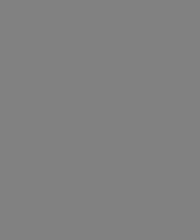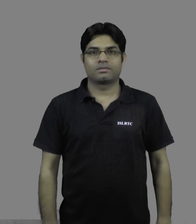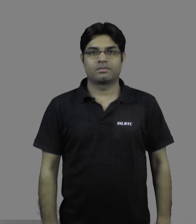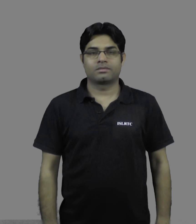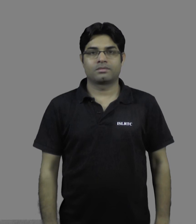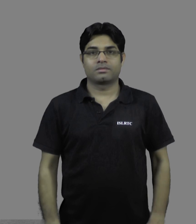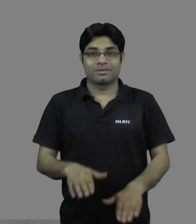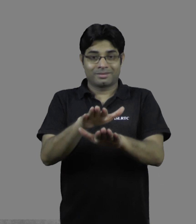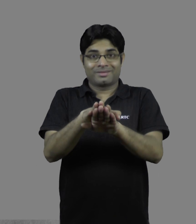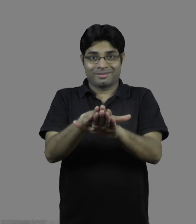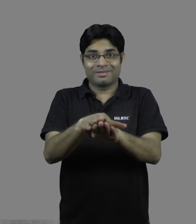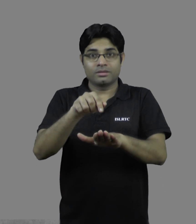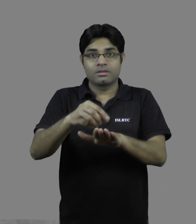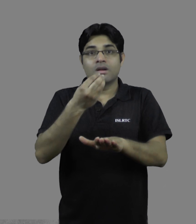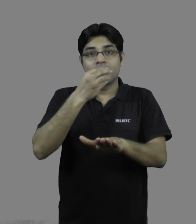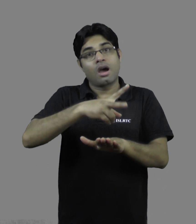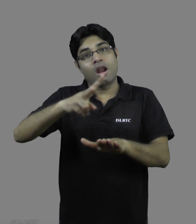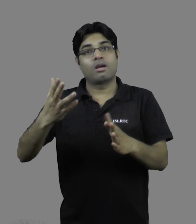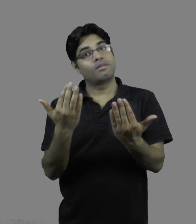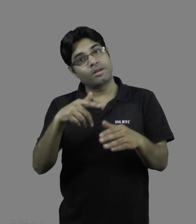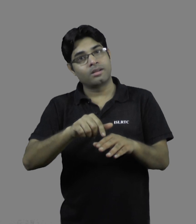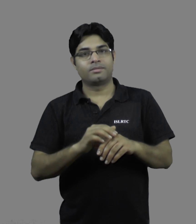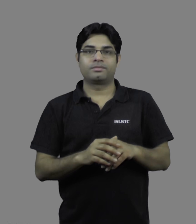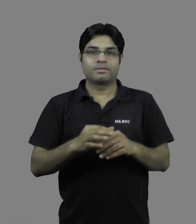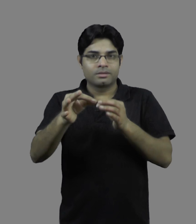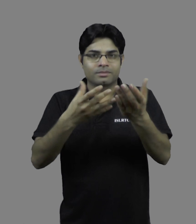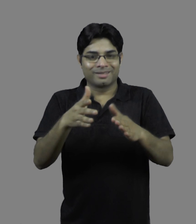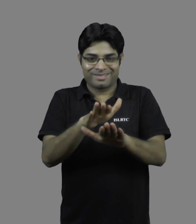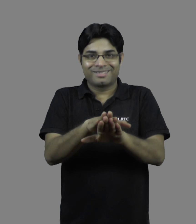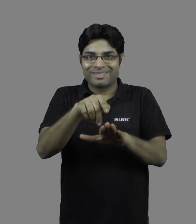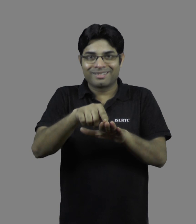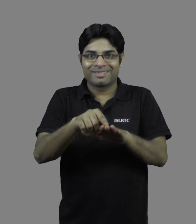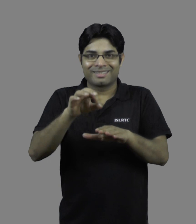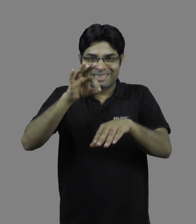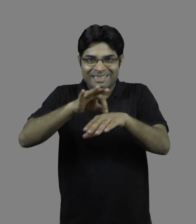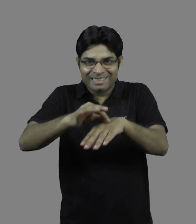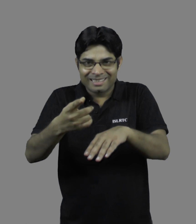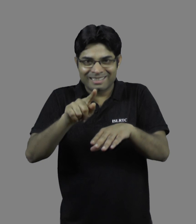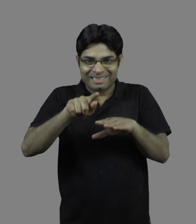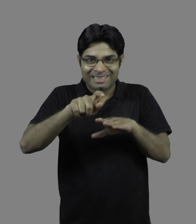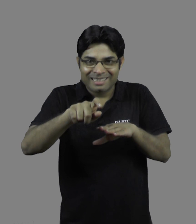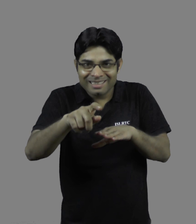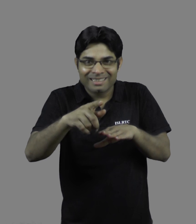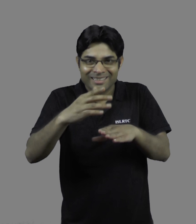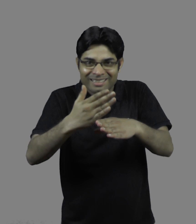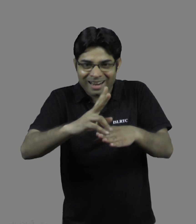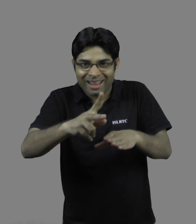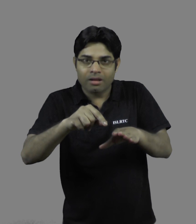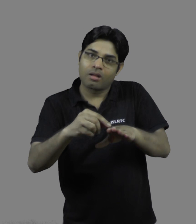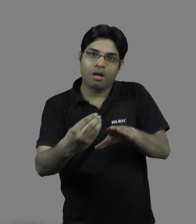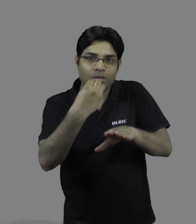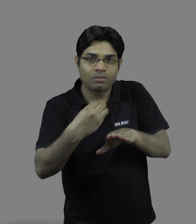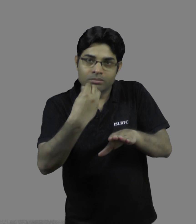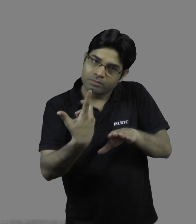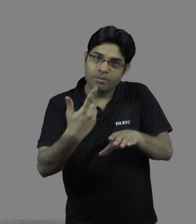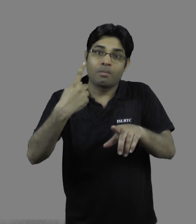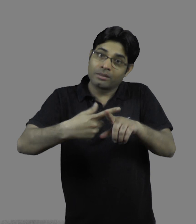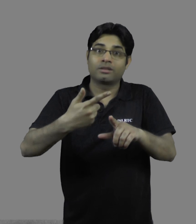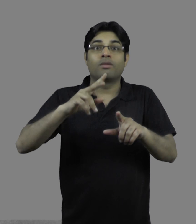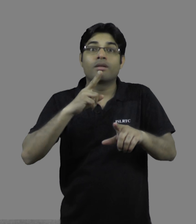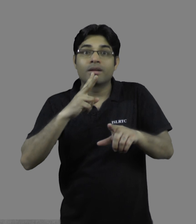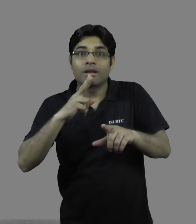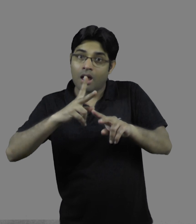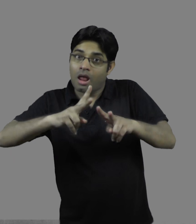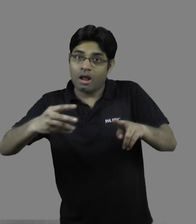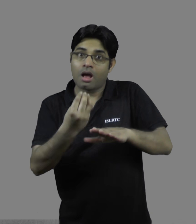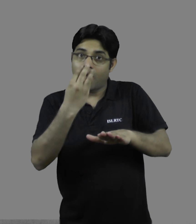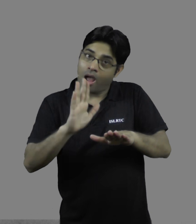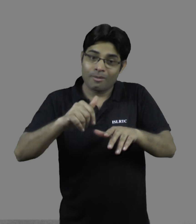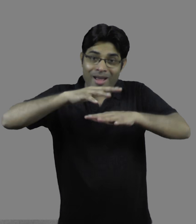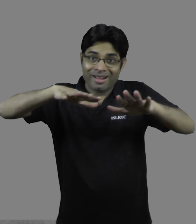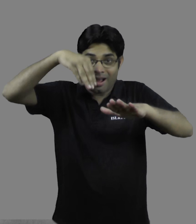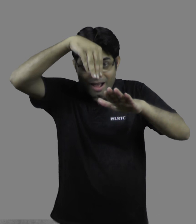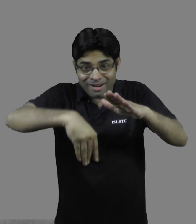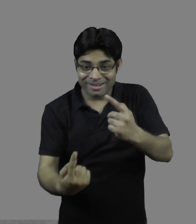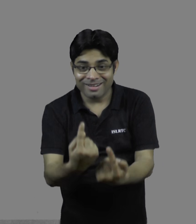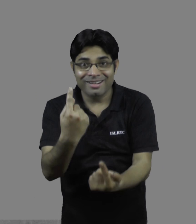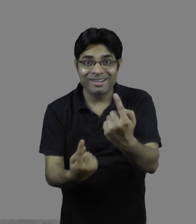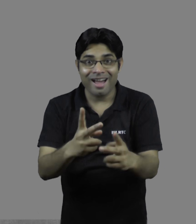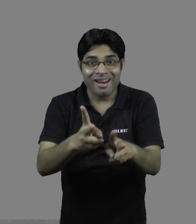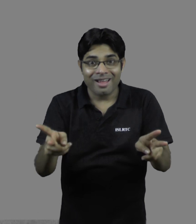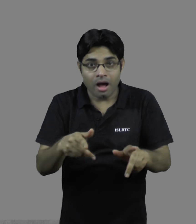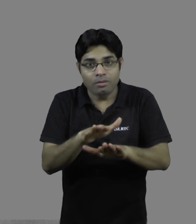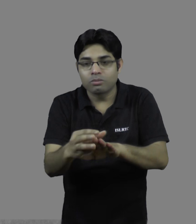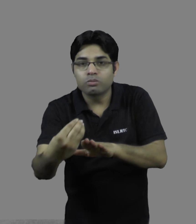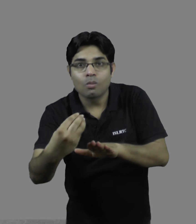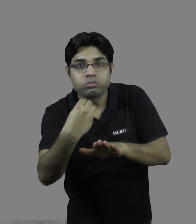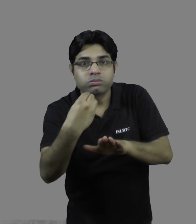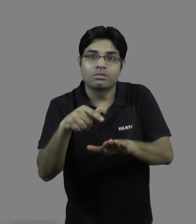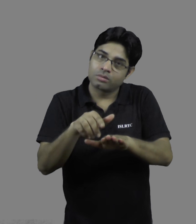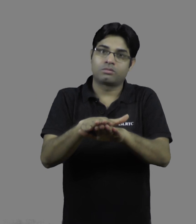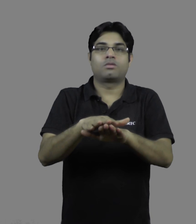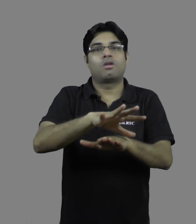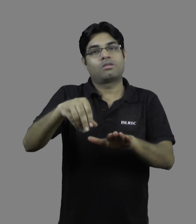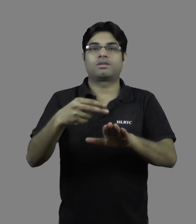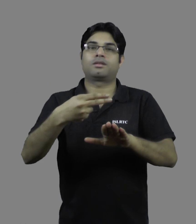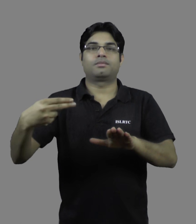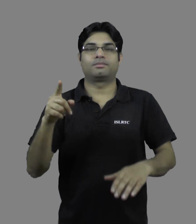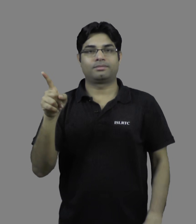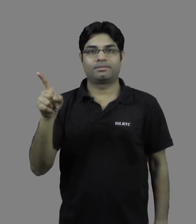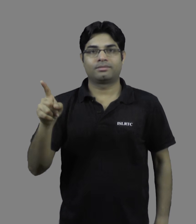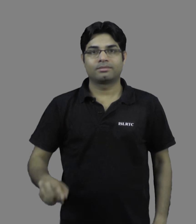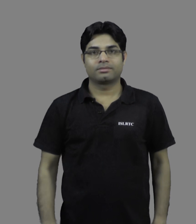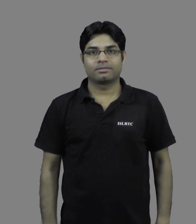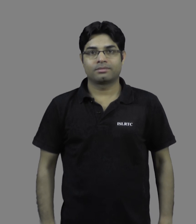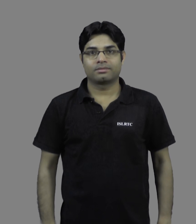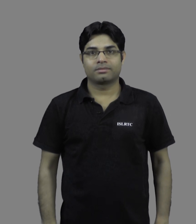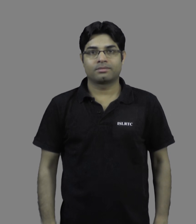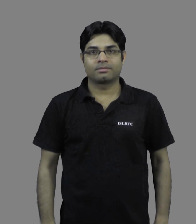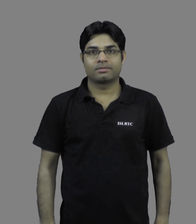Omnivovus Fishes